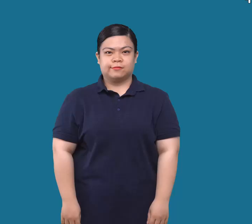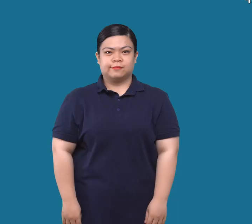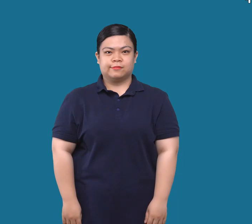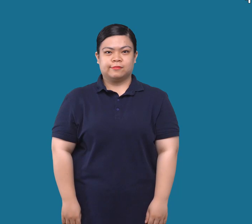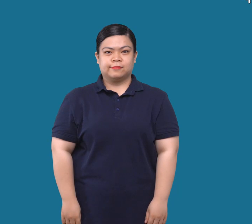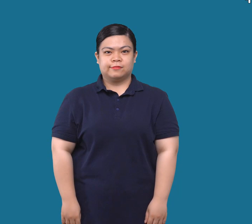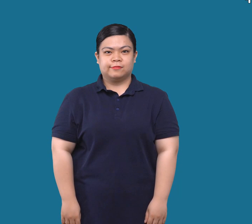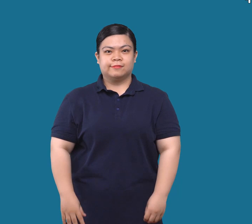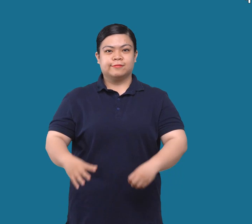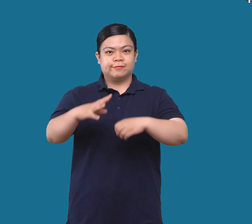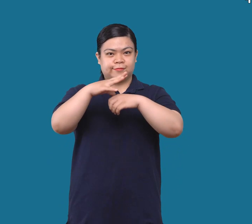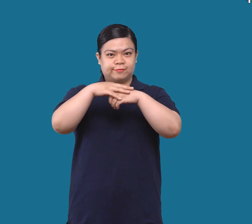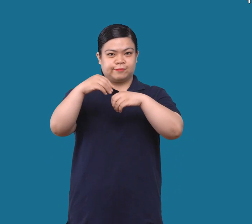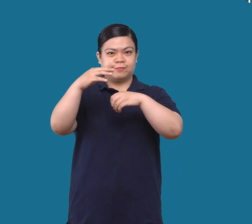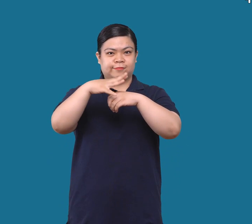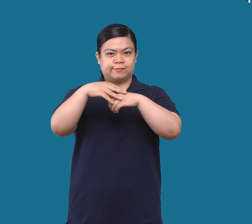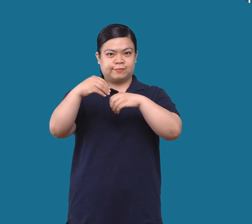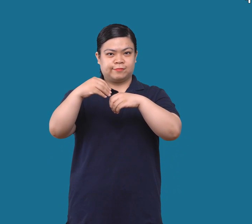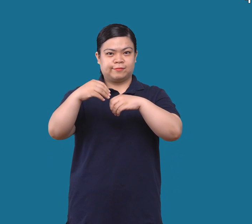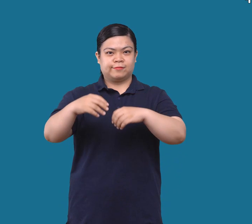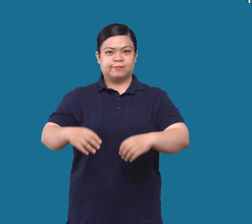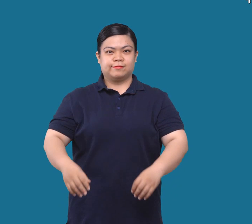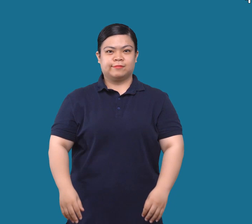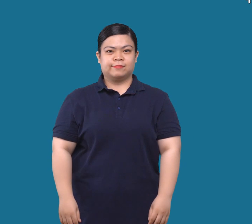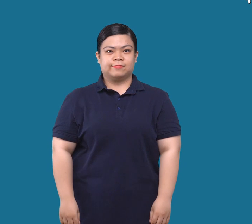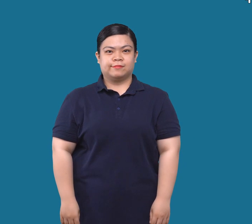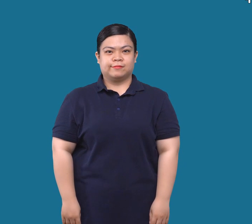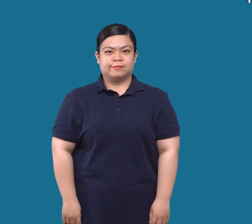quả chôm chôm